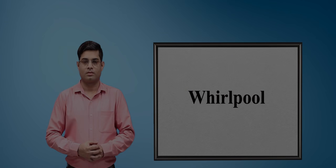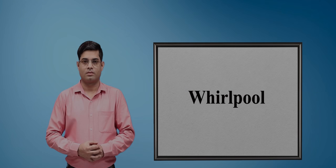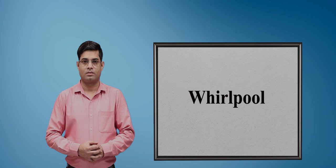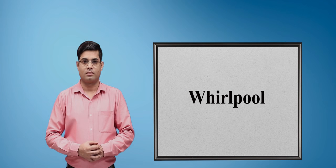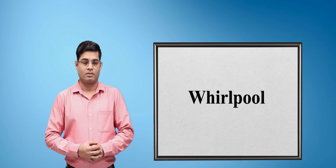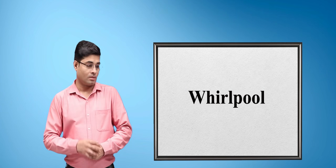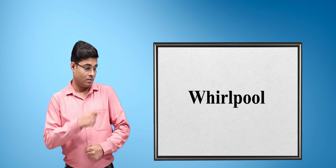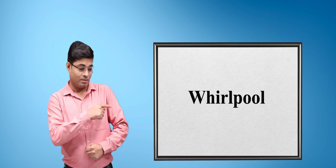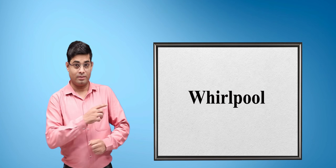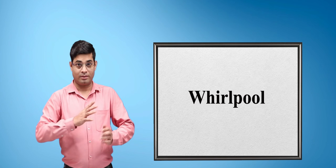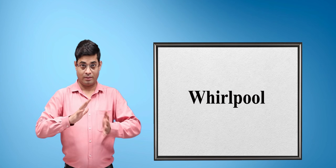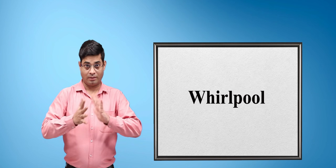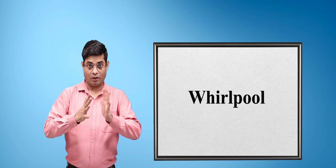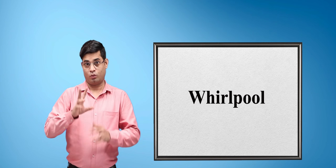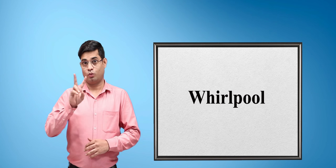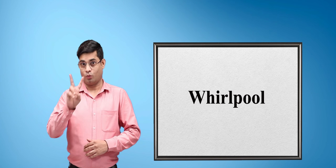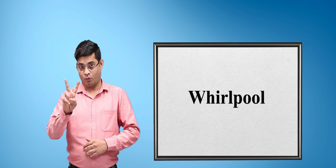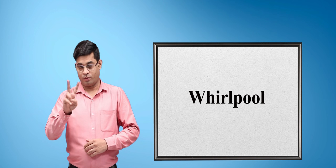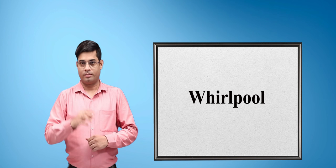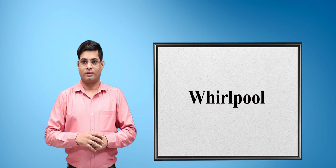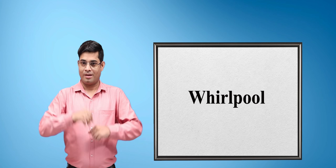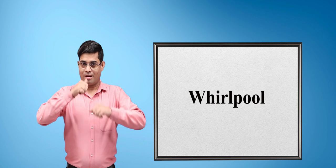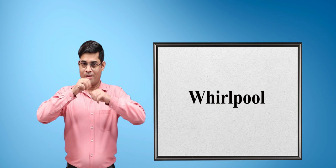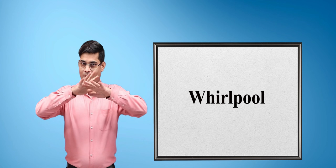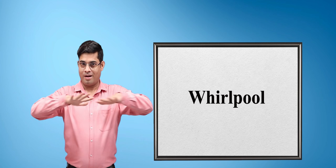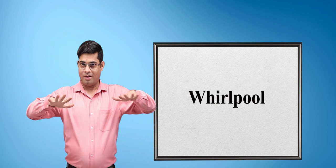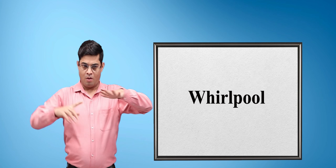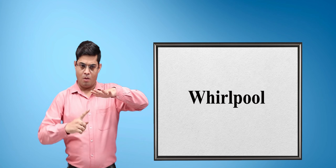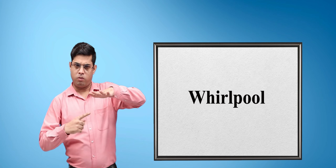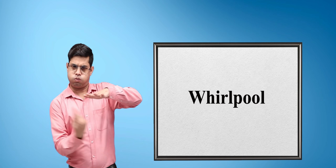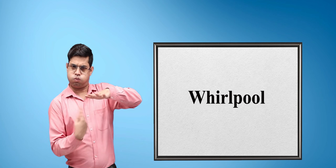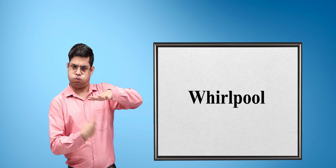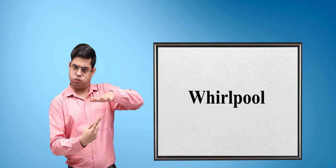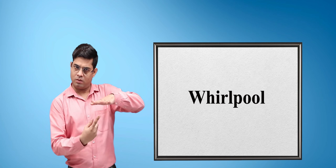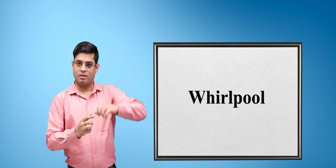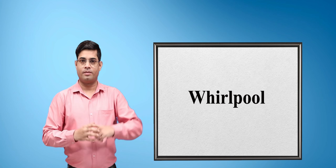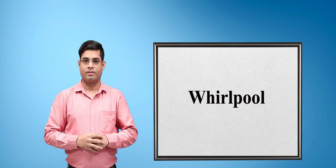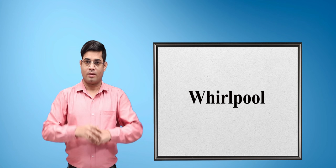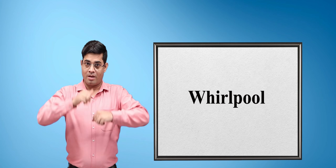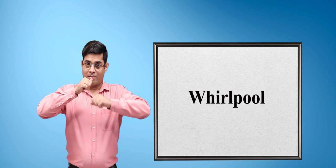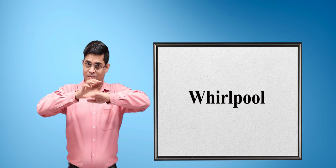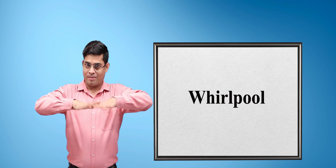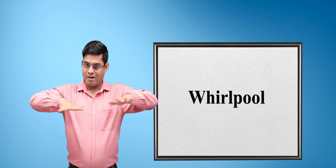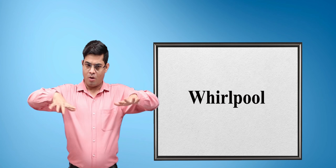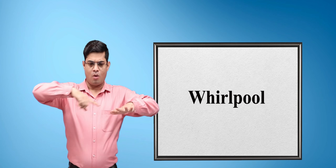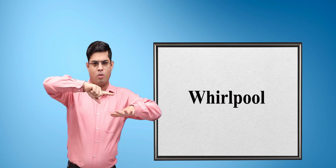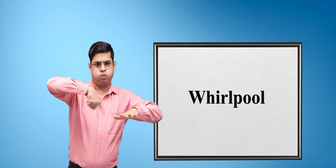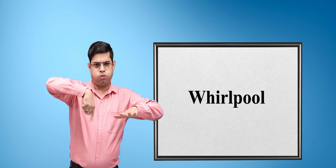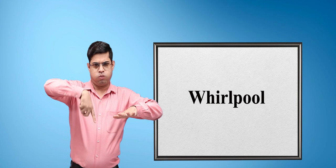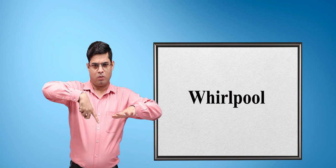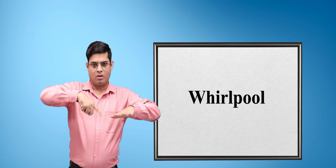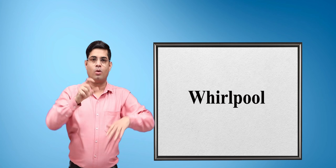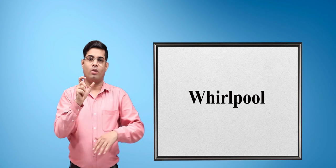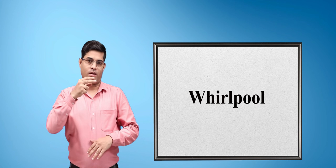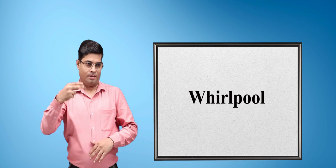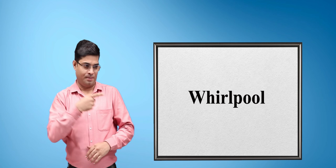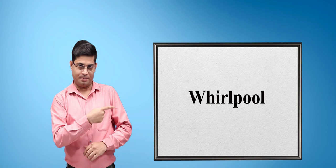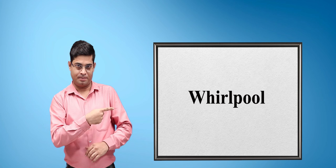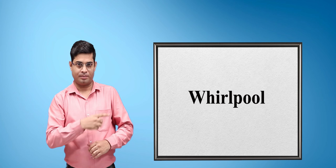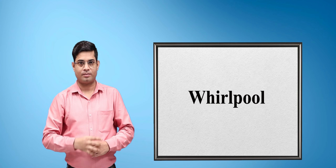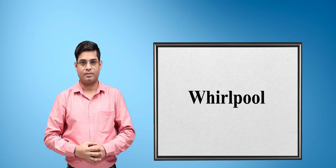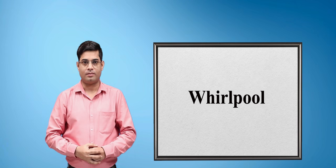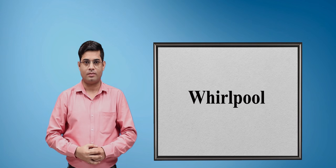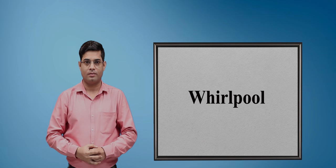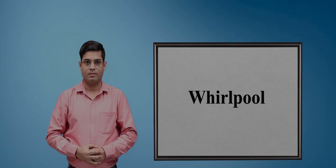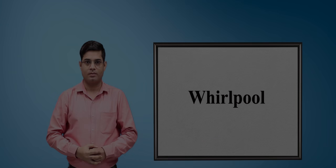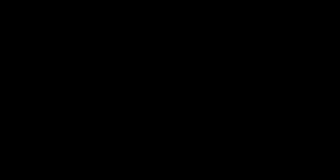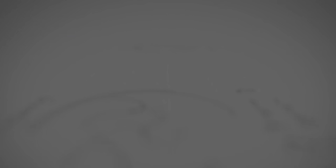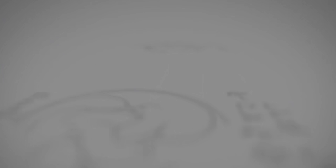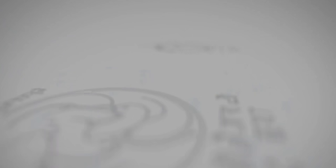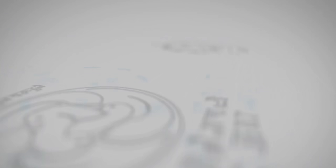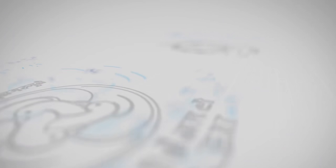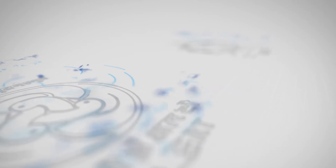Whirlpool This is the sign for whirlpool.